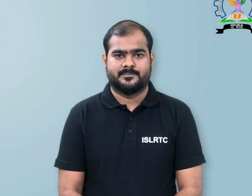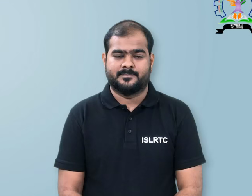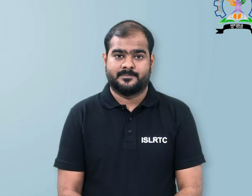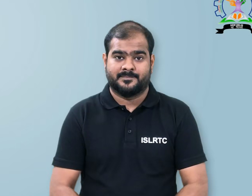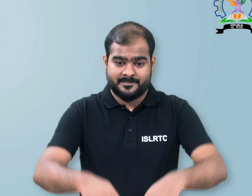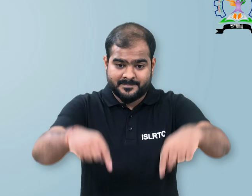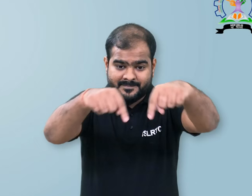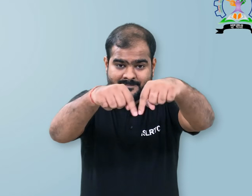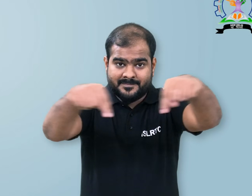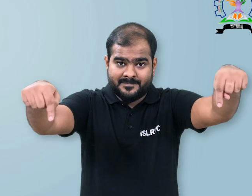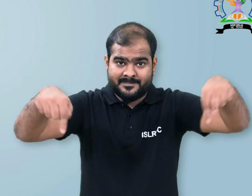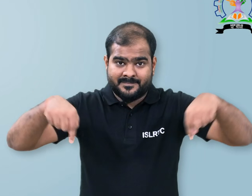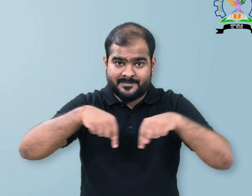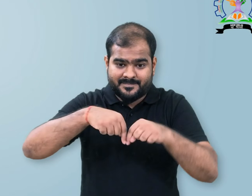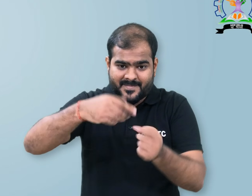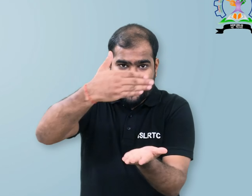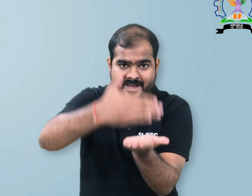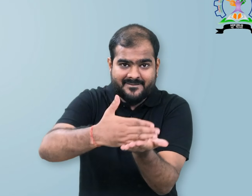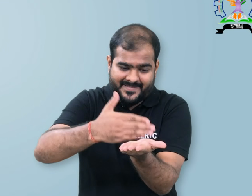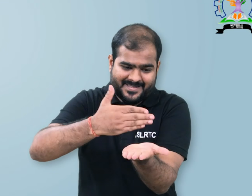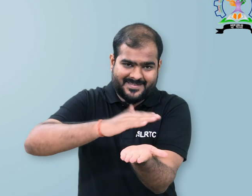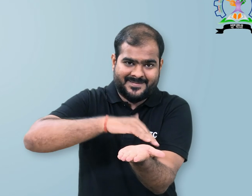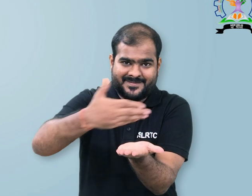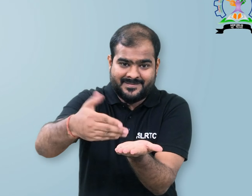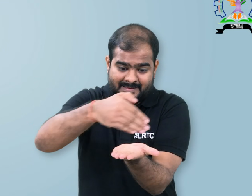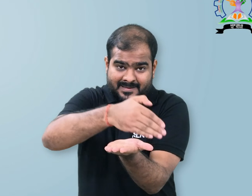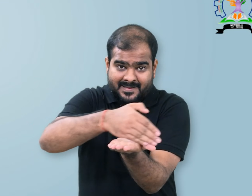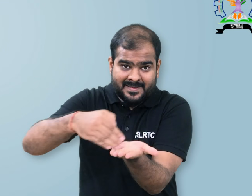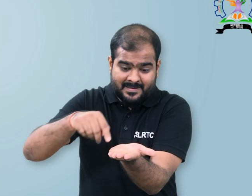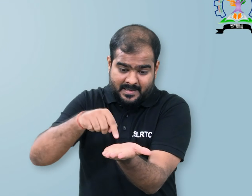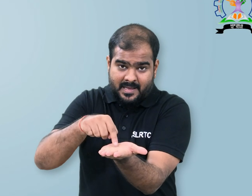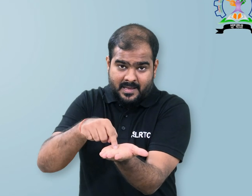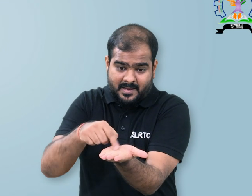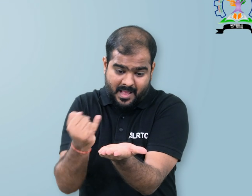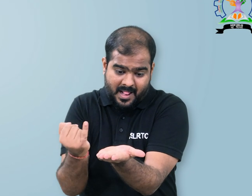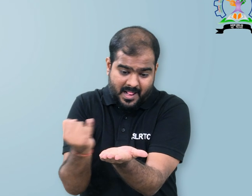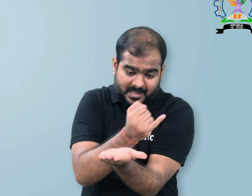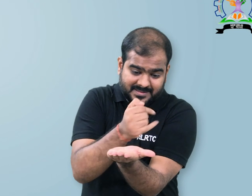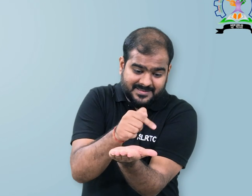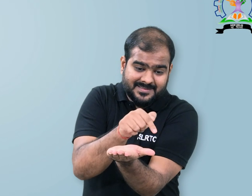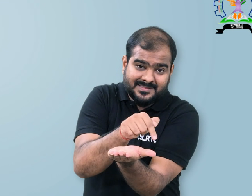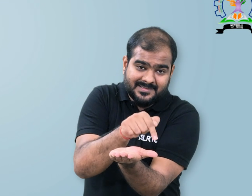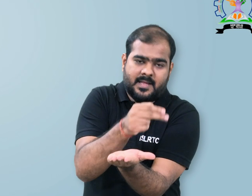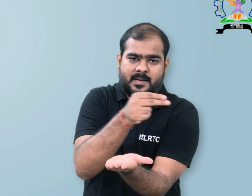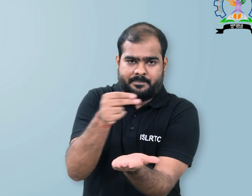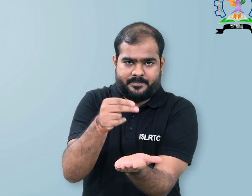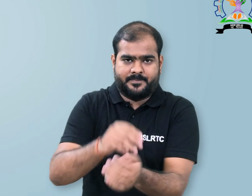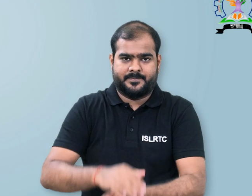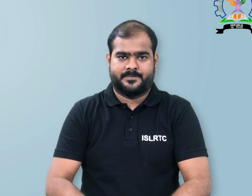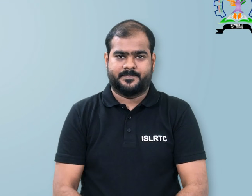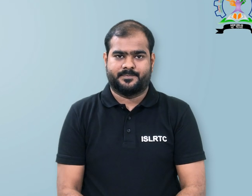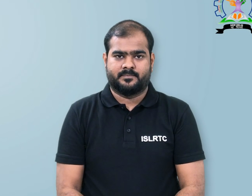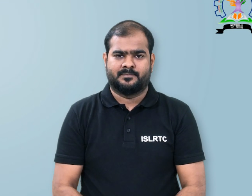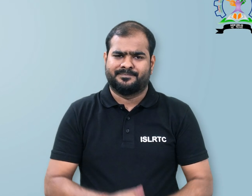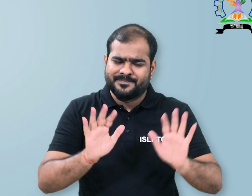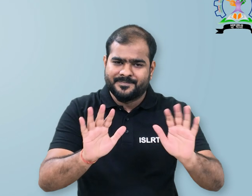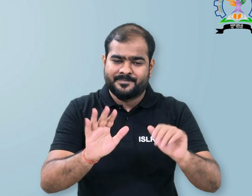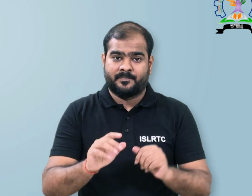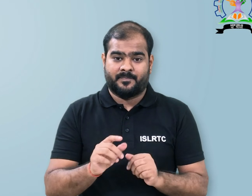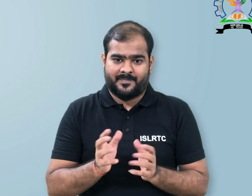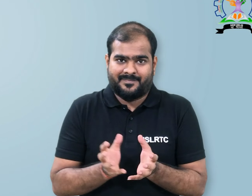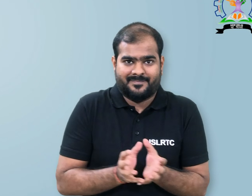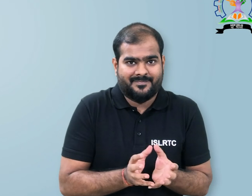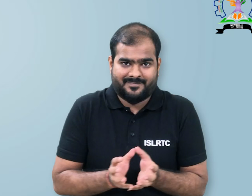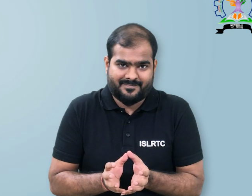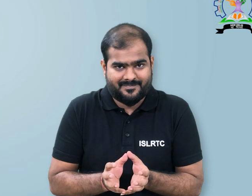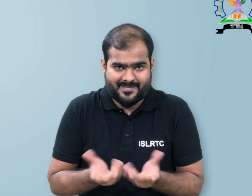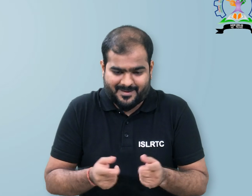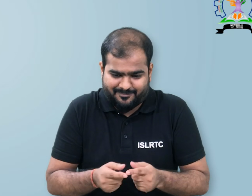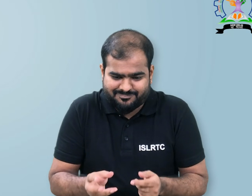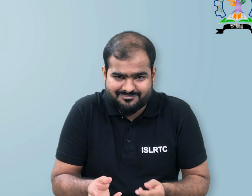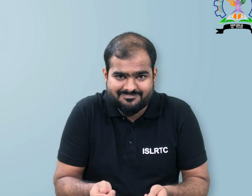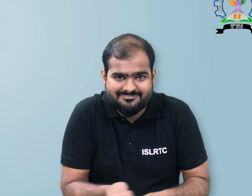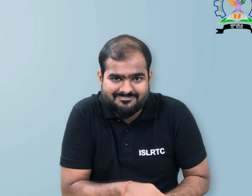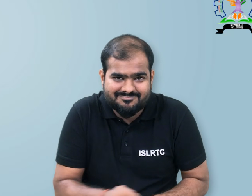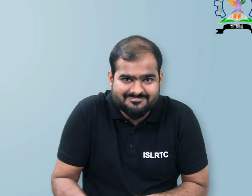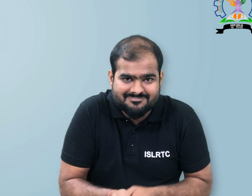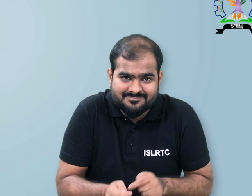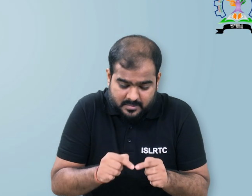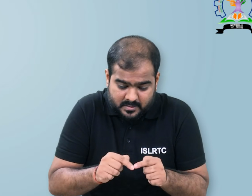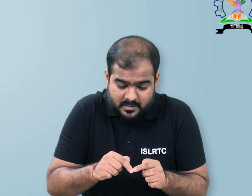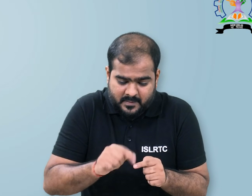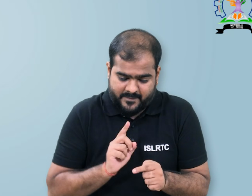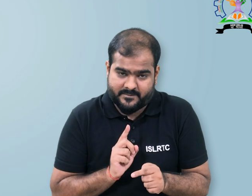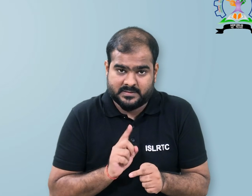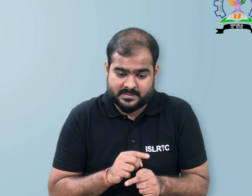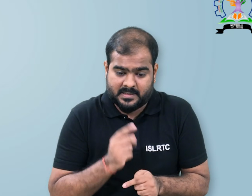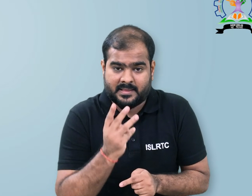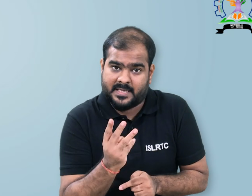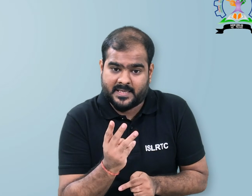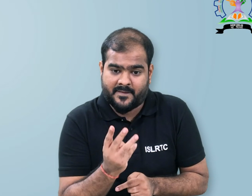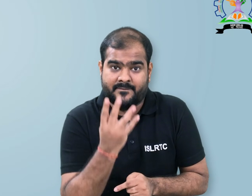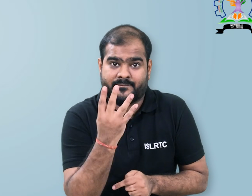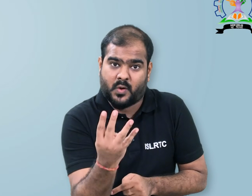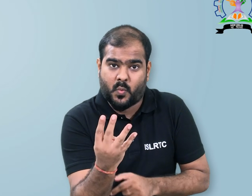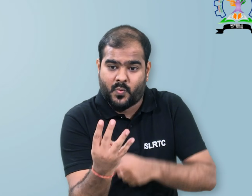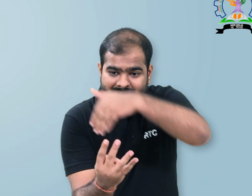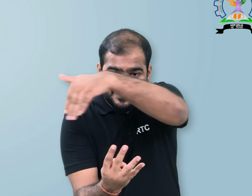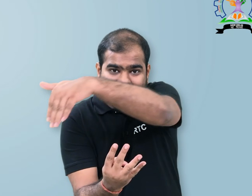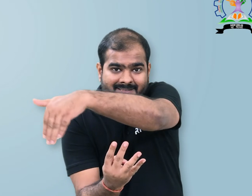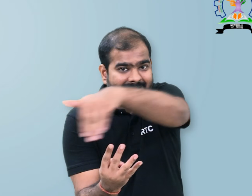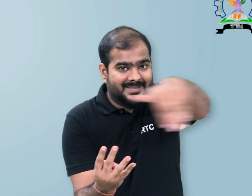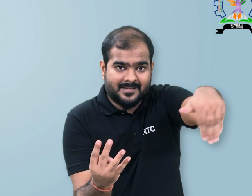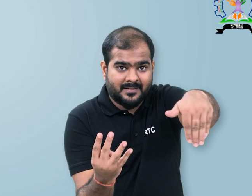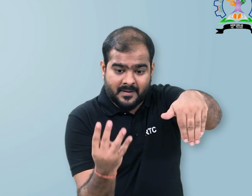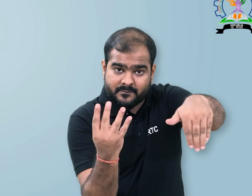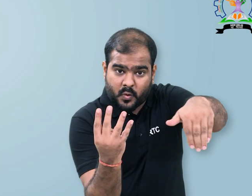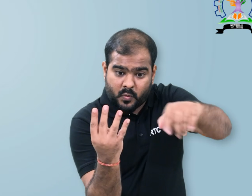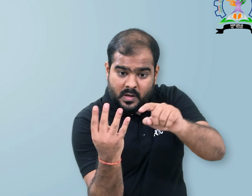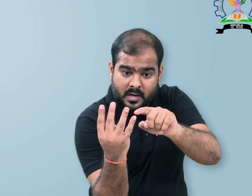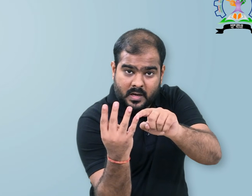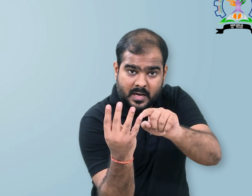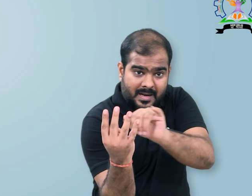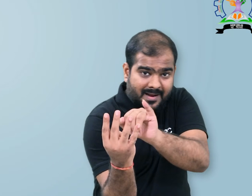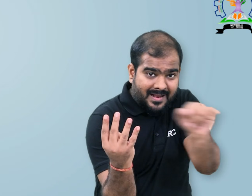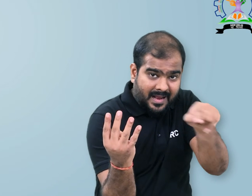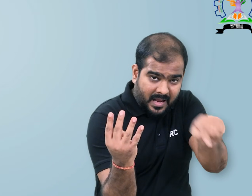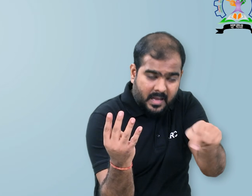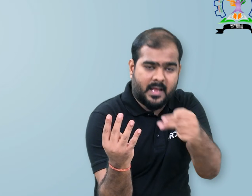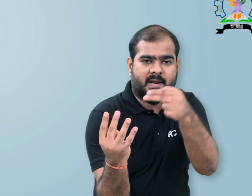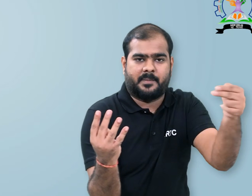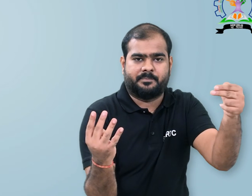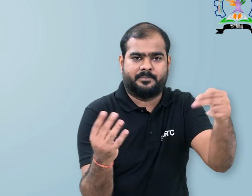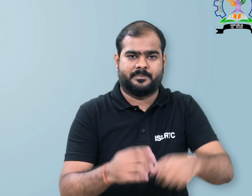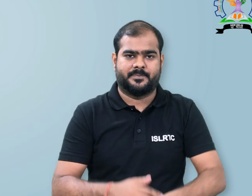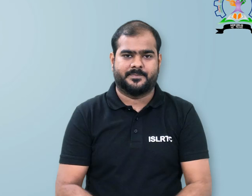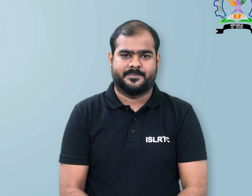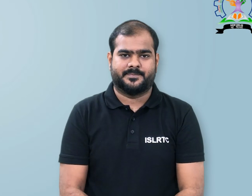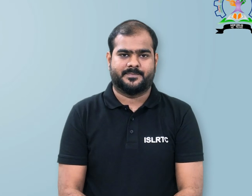Left in Left in: A player positioned on the left side of the forward line.